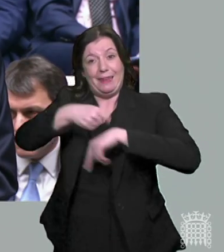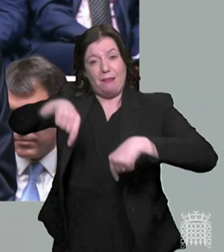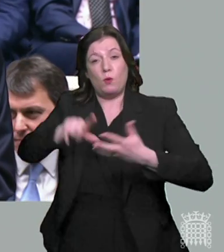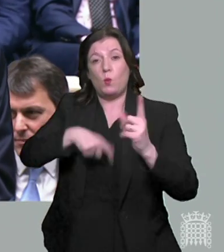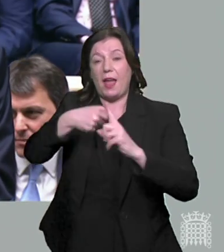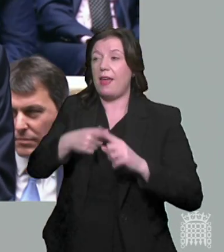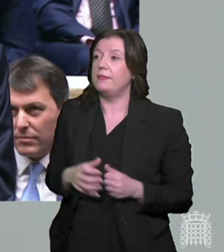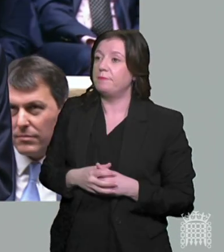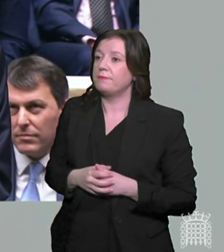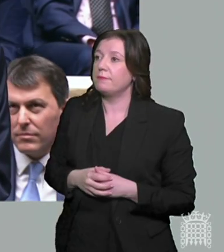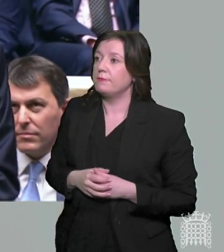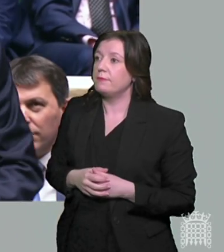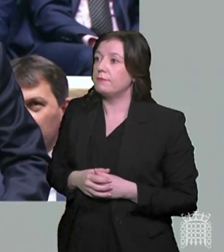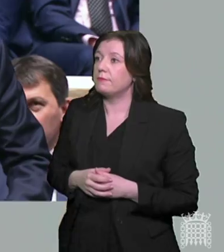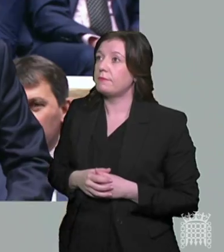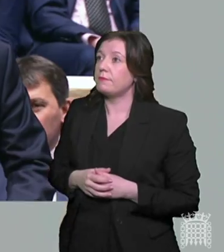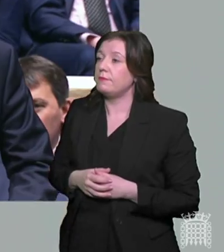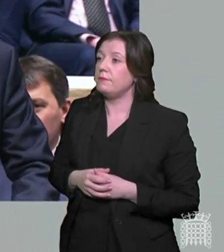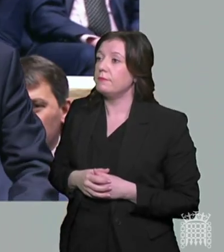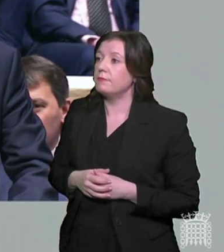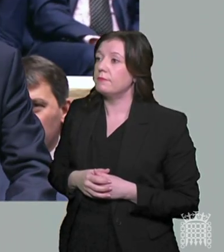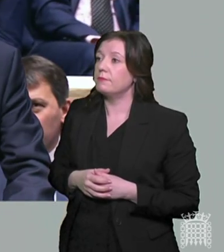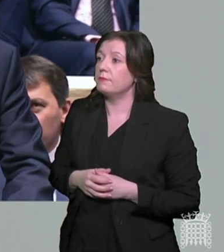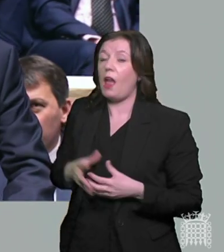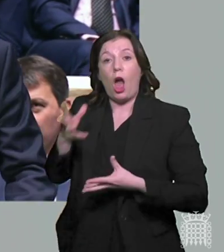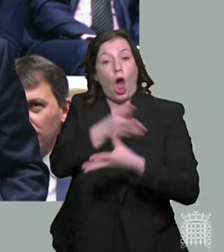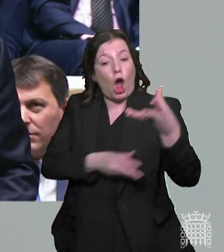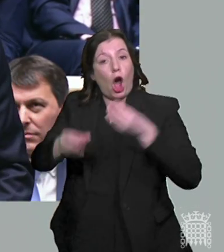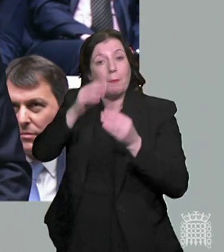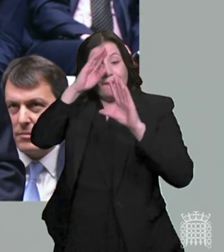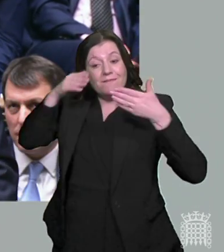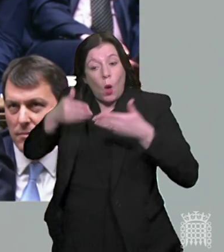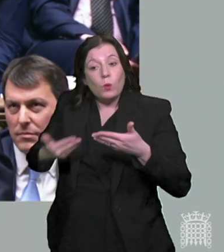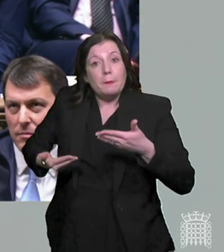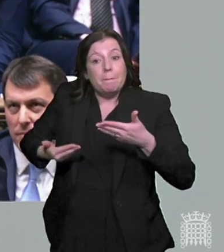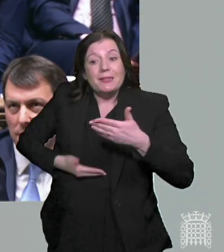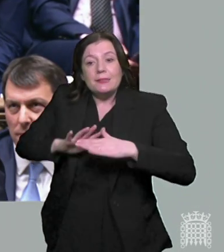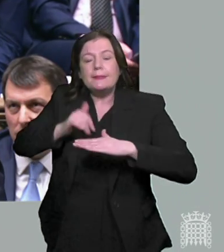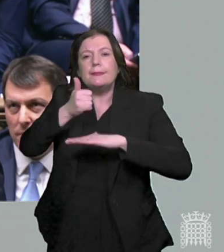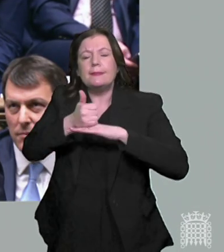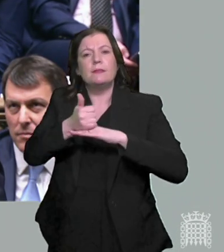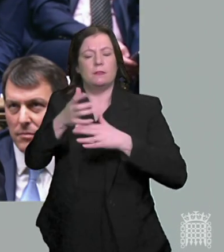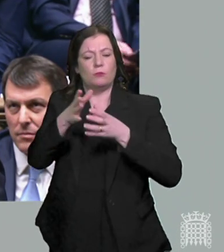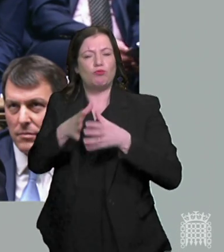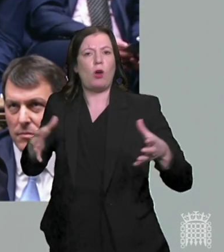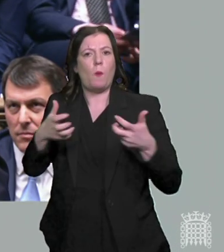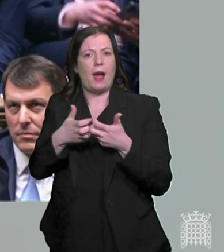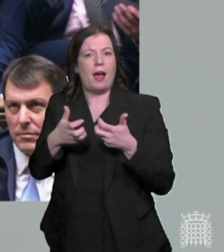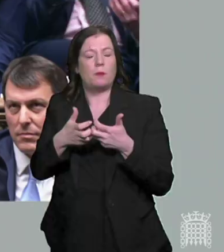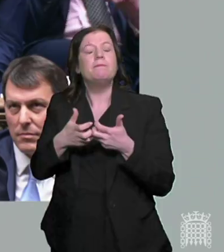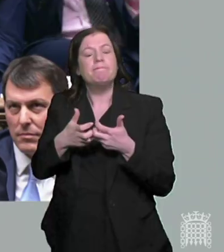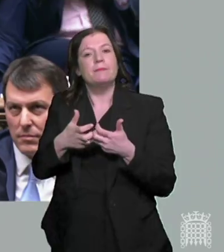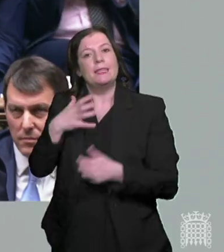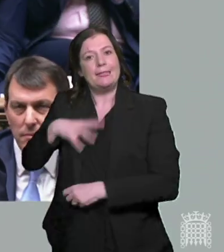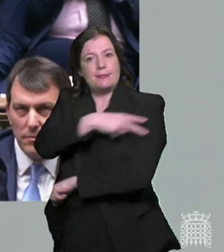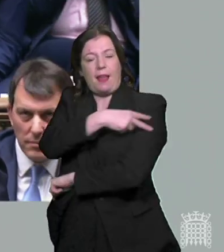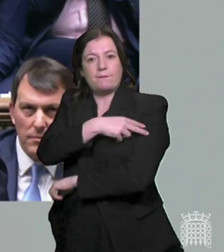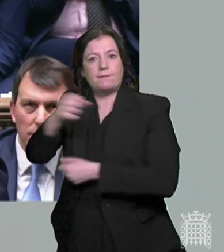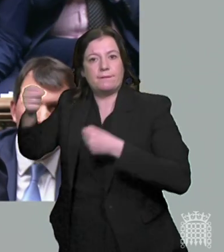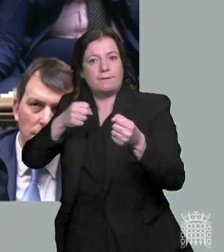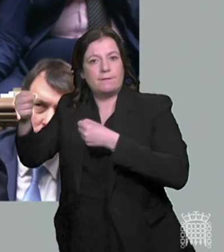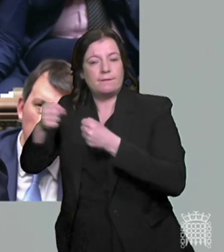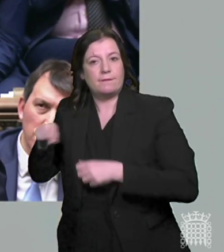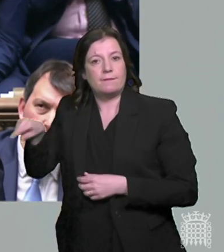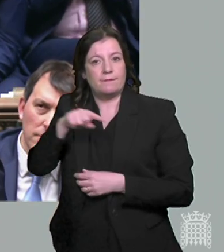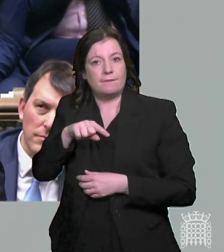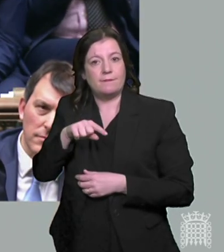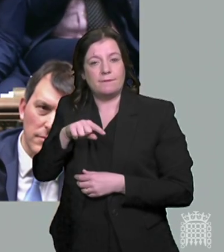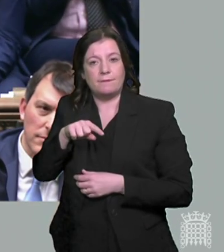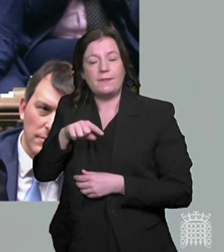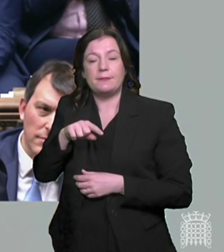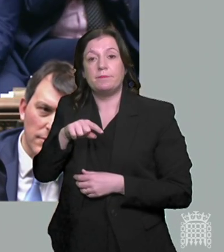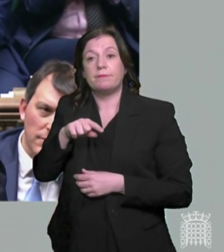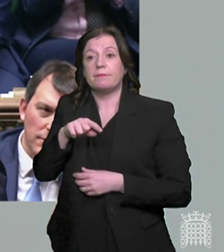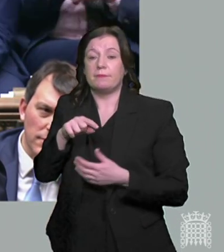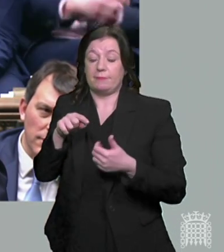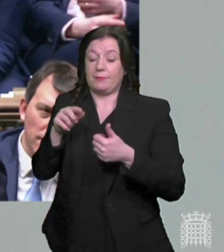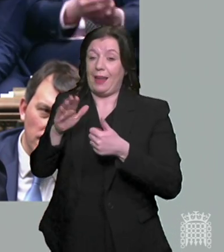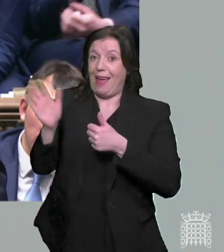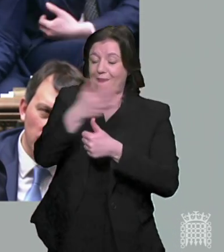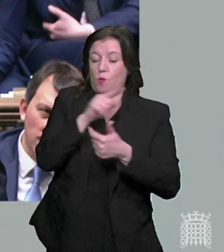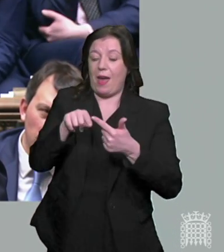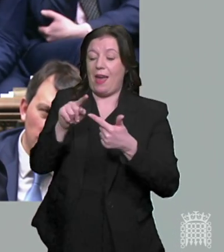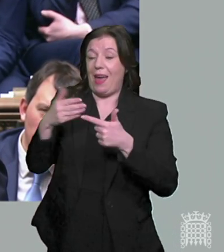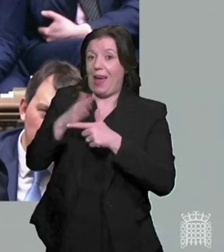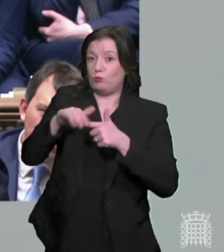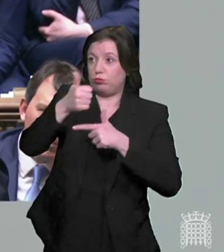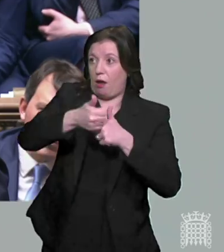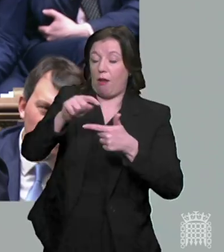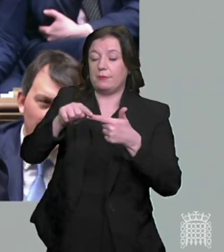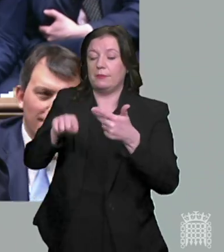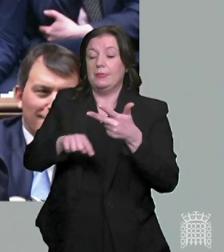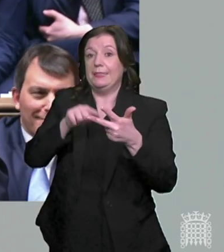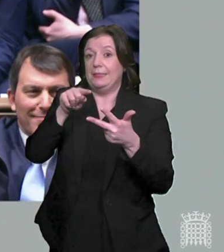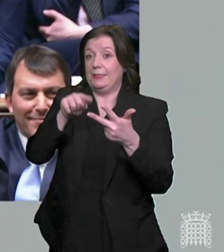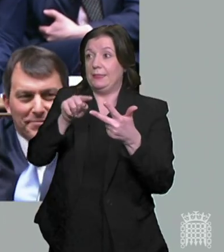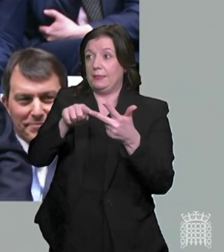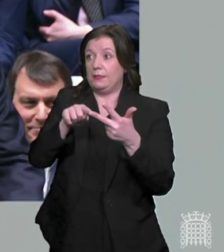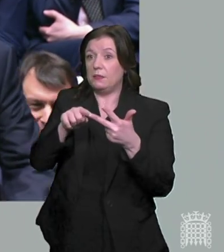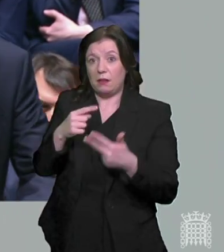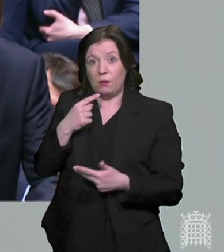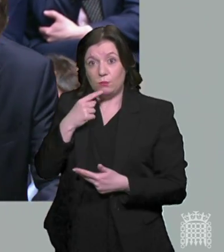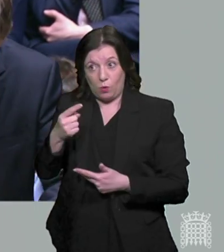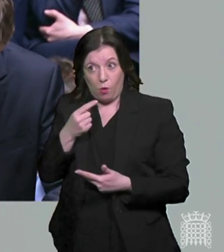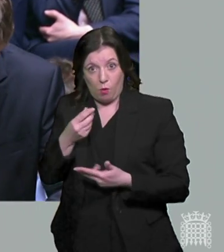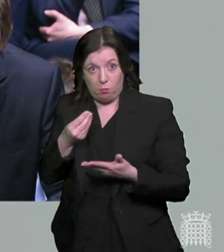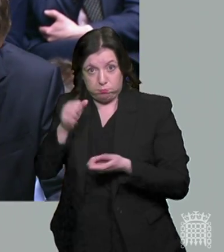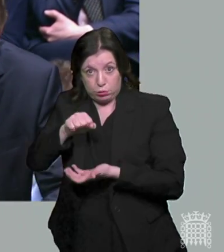An enterprise economy can only grow if it can hire the people it needs, which brings me to my third pillar after everywhere and enterprise.